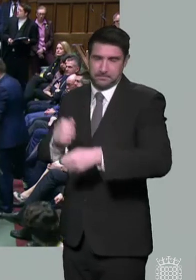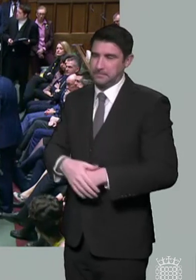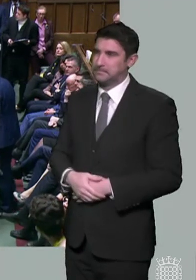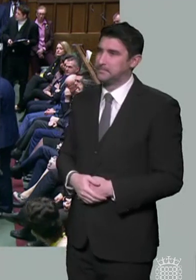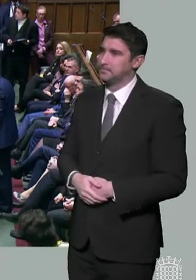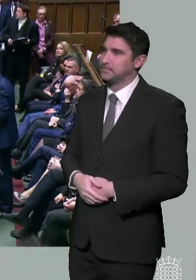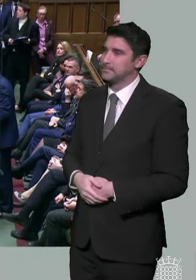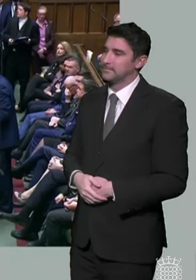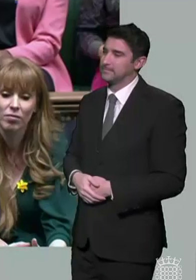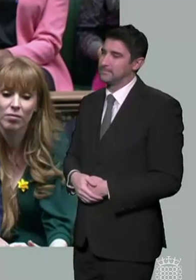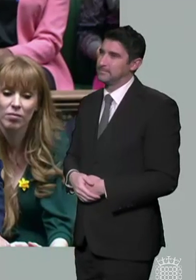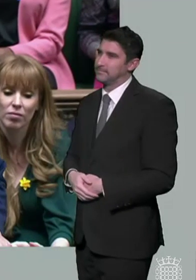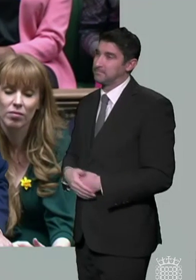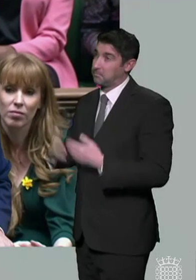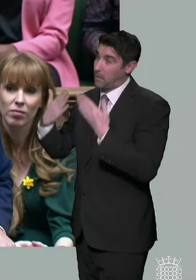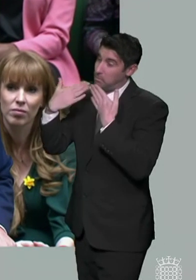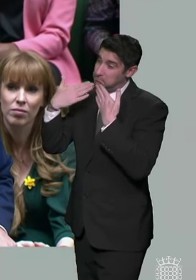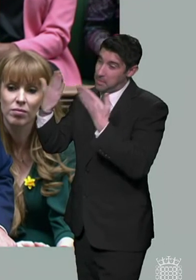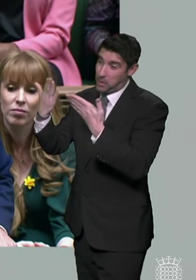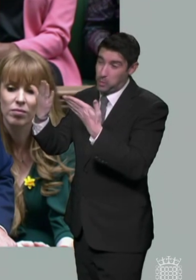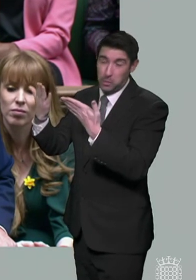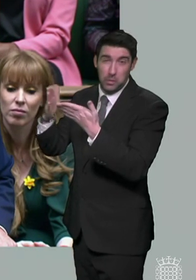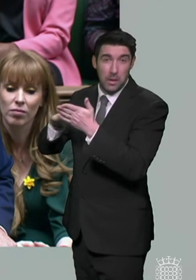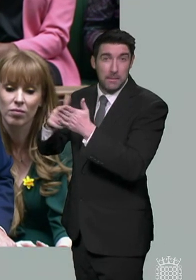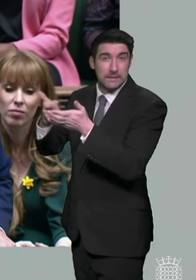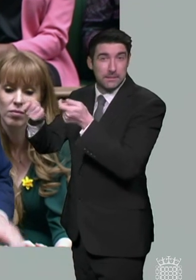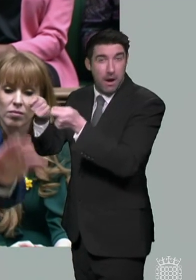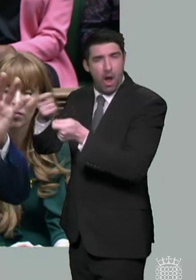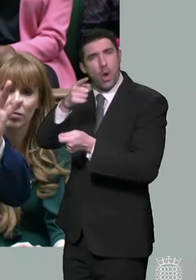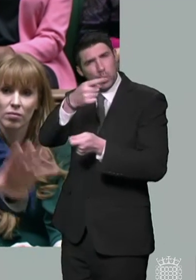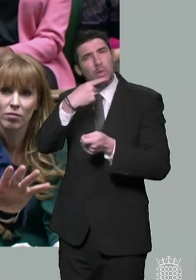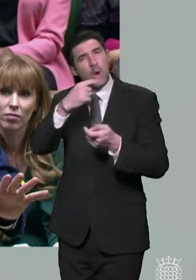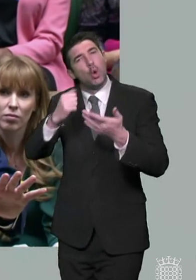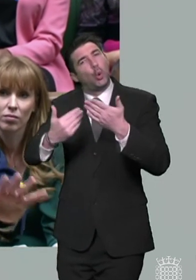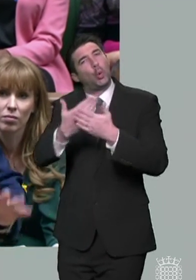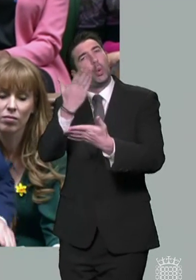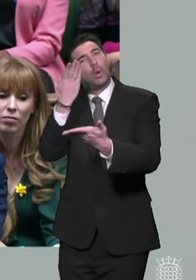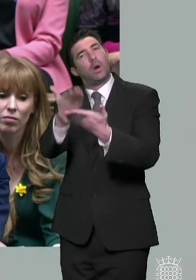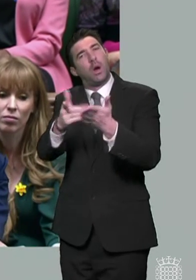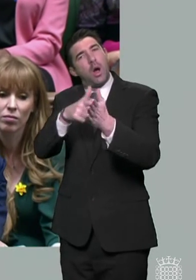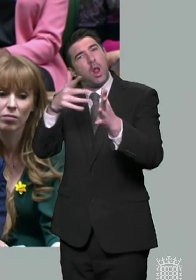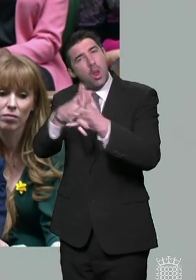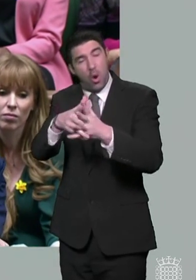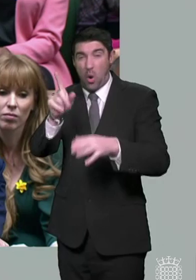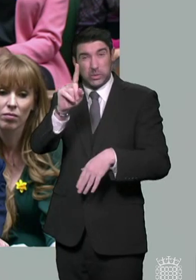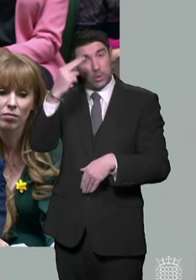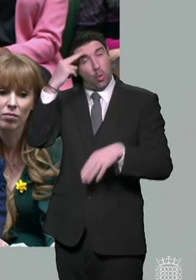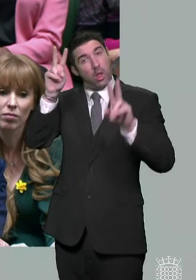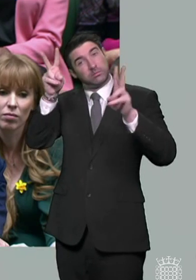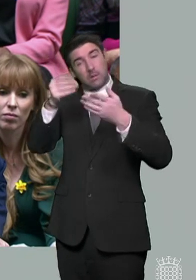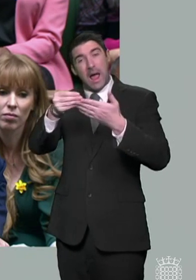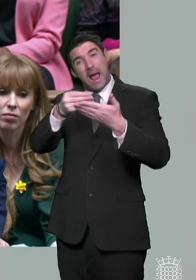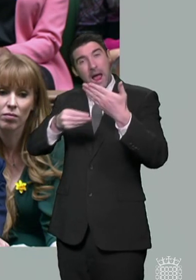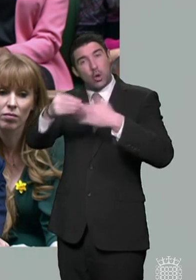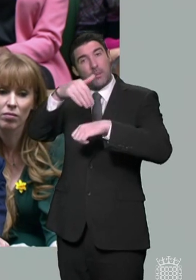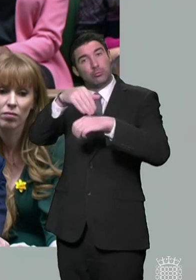The Prime Minister refers to the long overdue economic crime Bill, which, to be clear, we support and will vote through on Monday with speed.